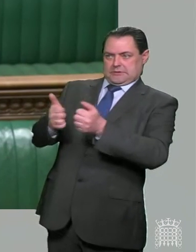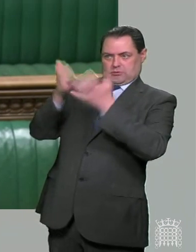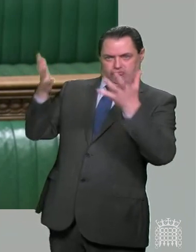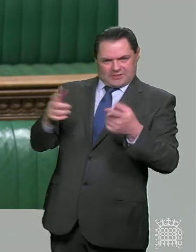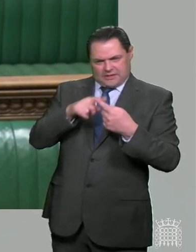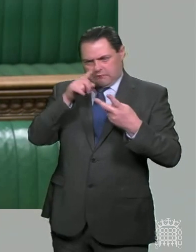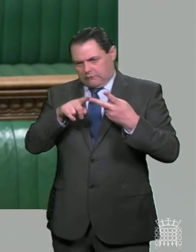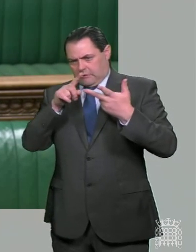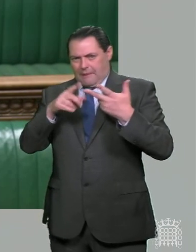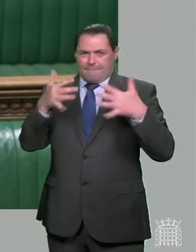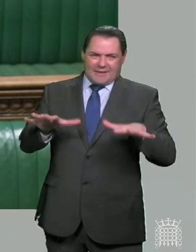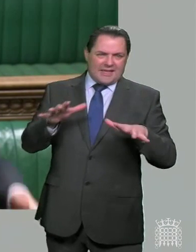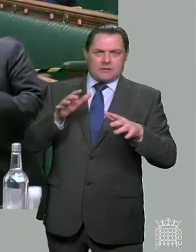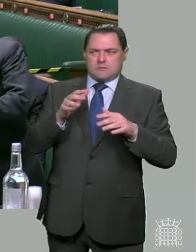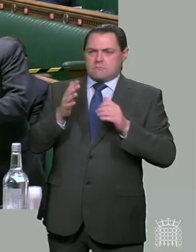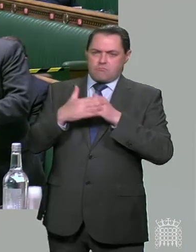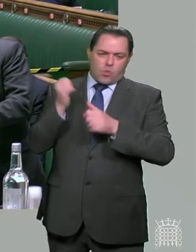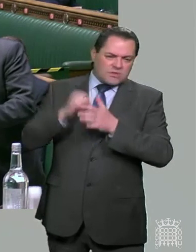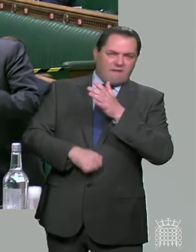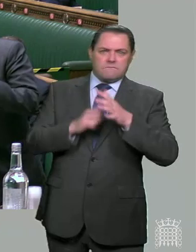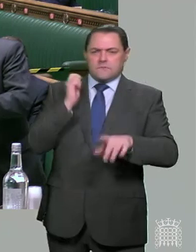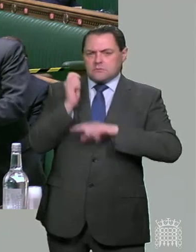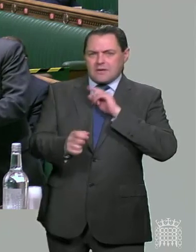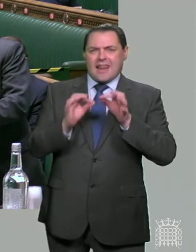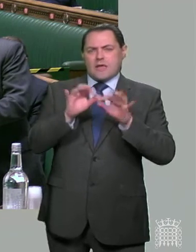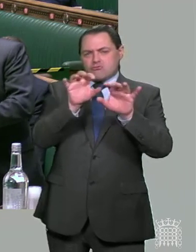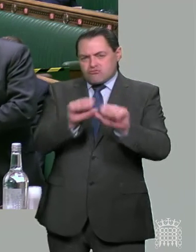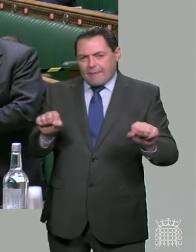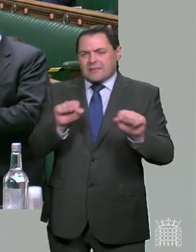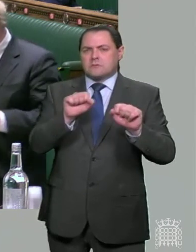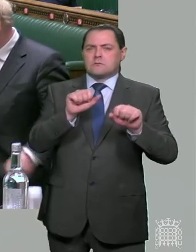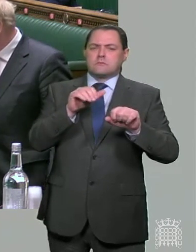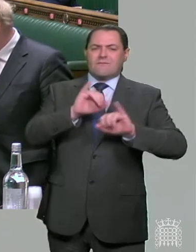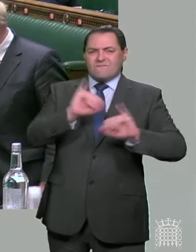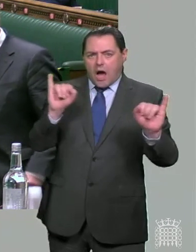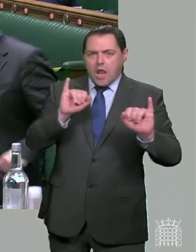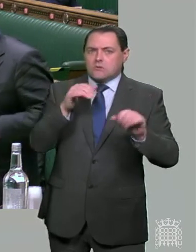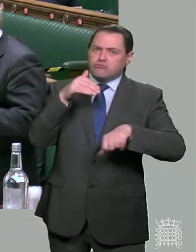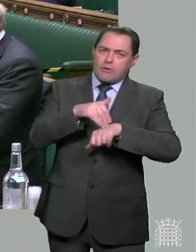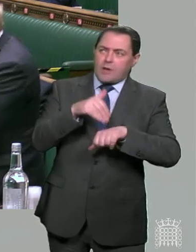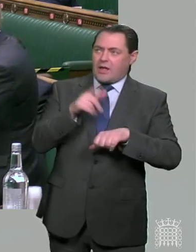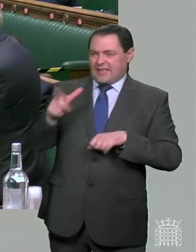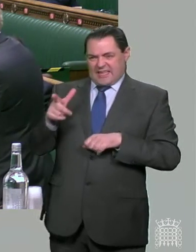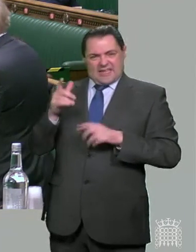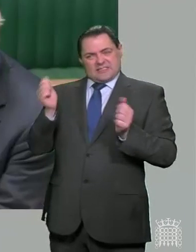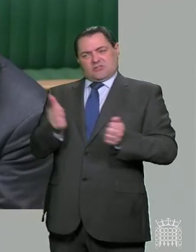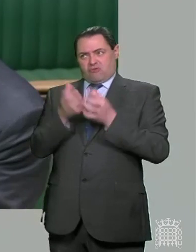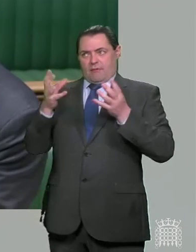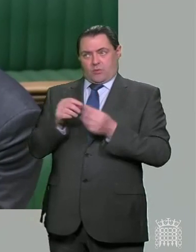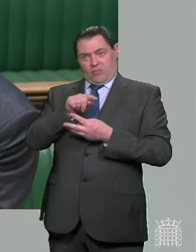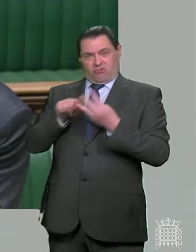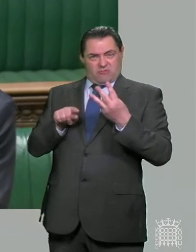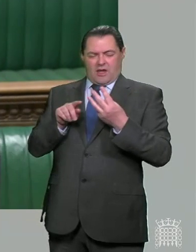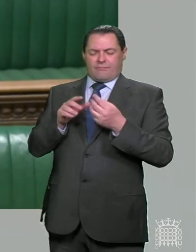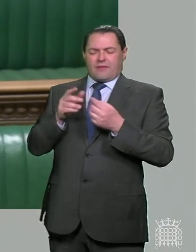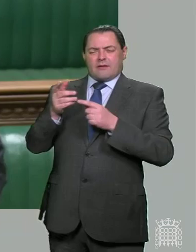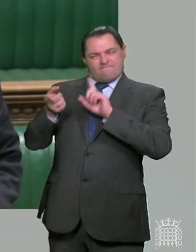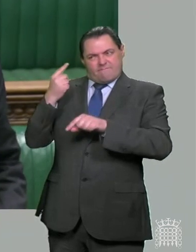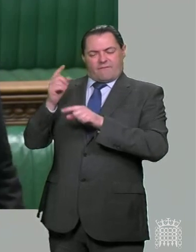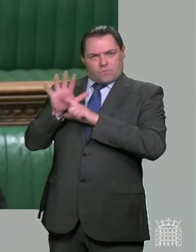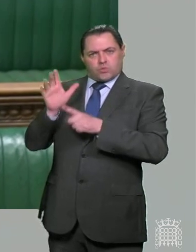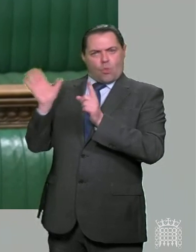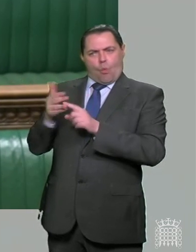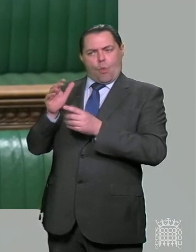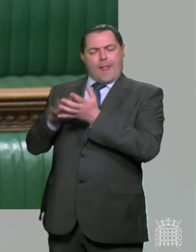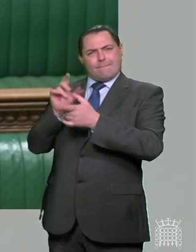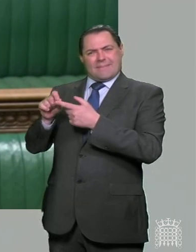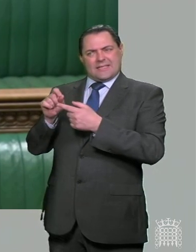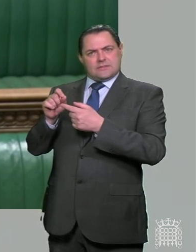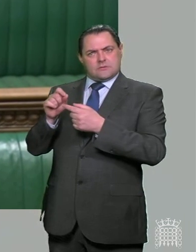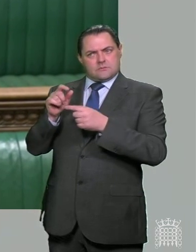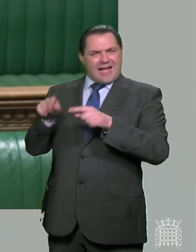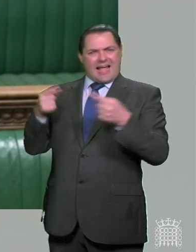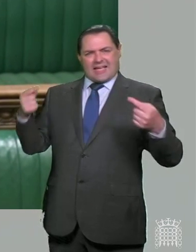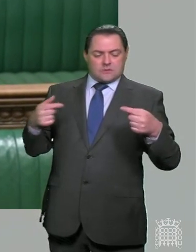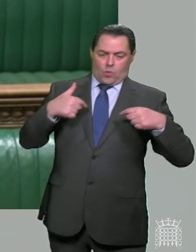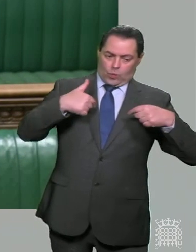We put forward tougher sentences for rapists and violent criminals, which he then opposes on a three-line Whip.